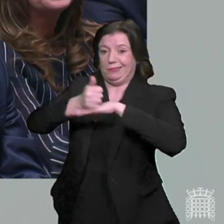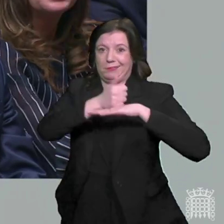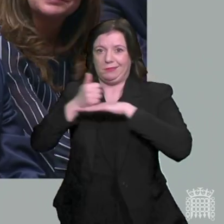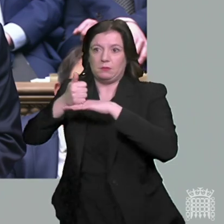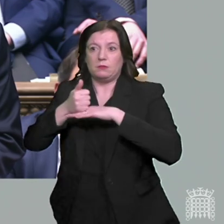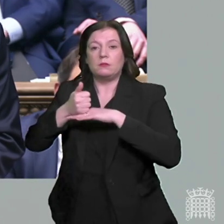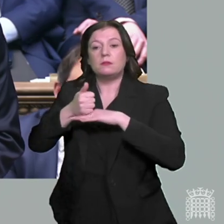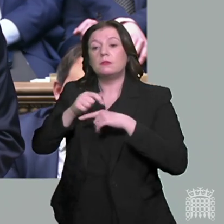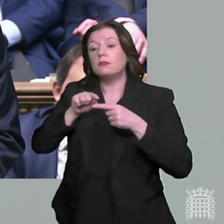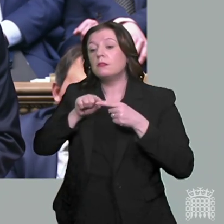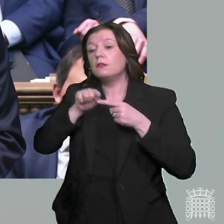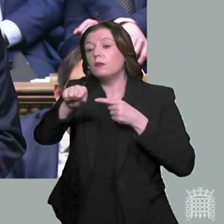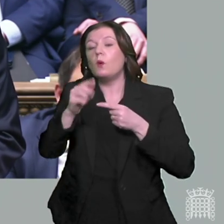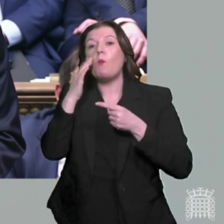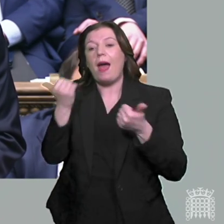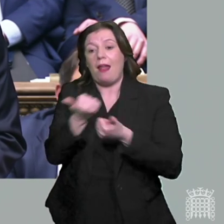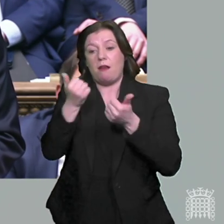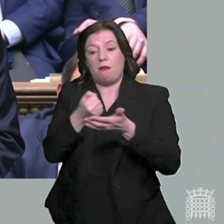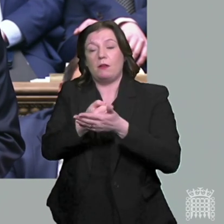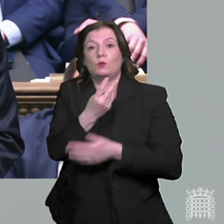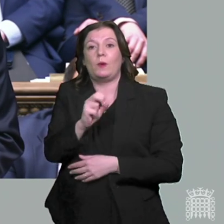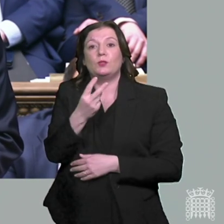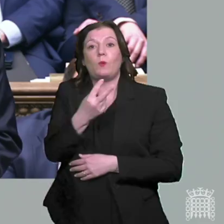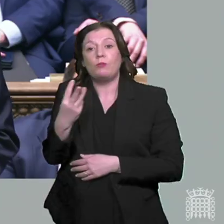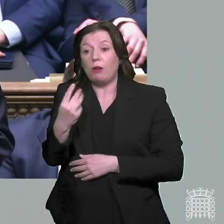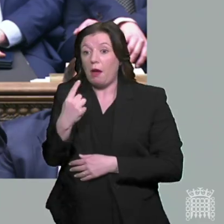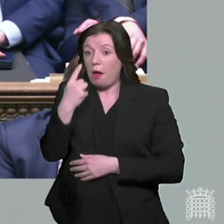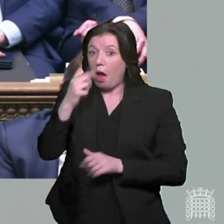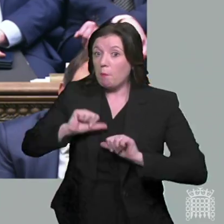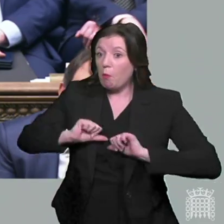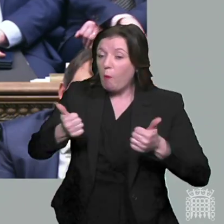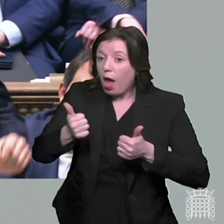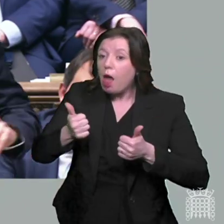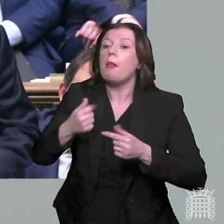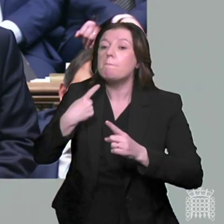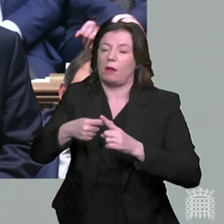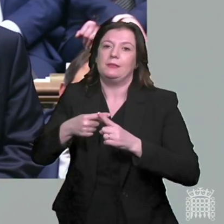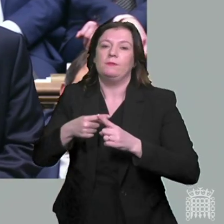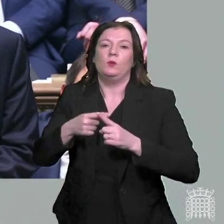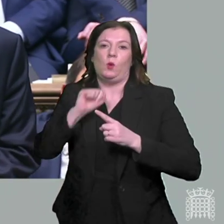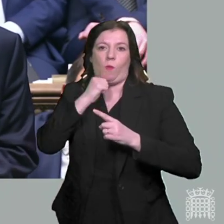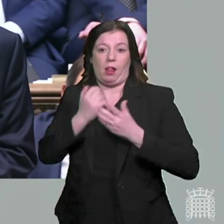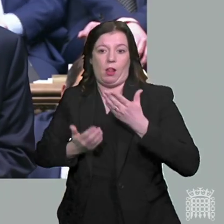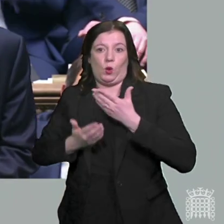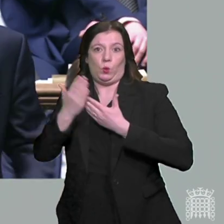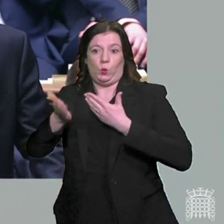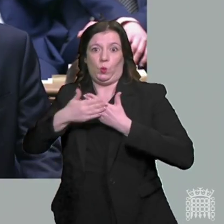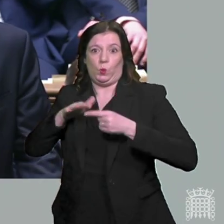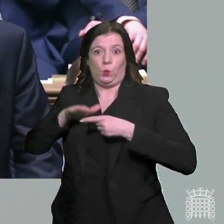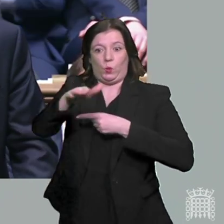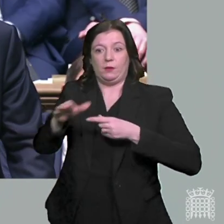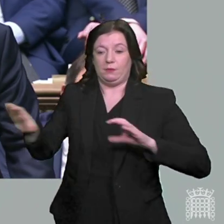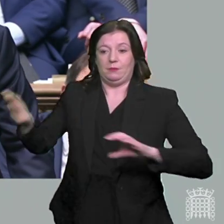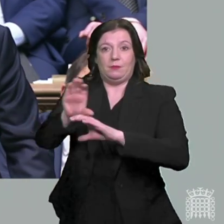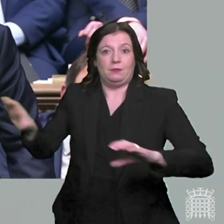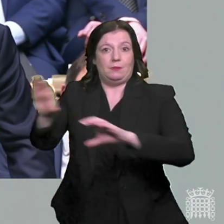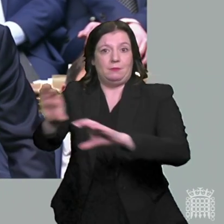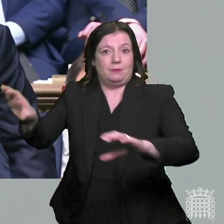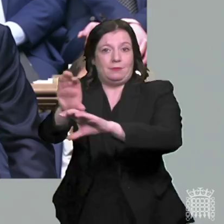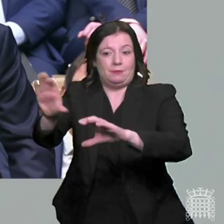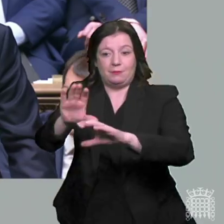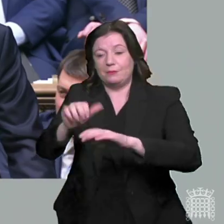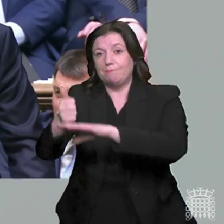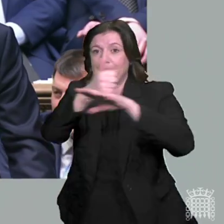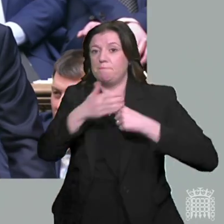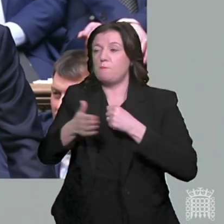It will be completed by the end of this year and if demonstrated as viable we will co-fund this exciting new technology.